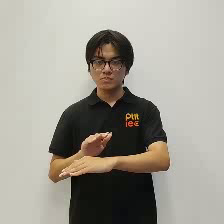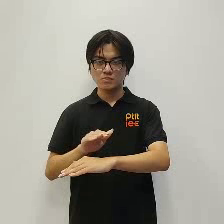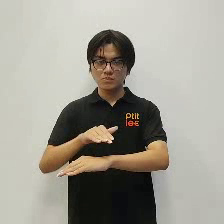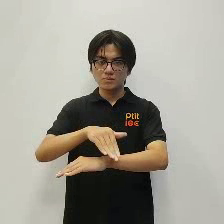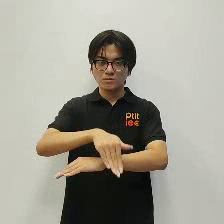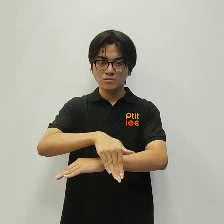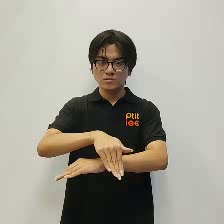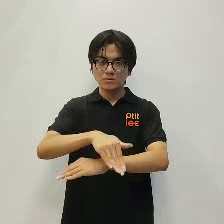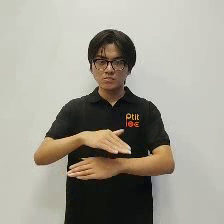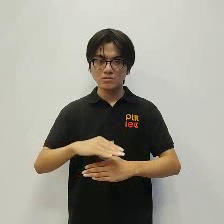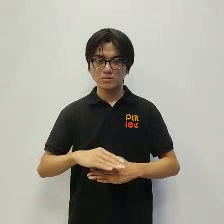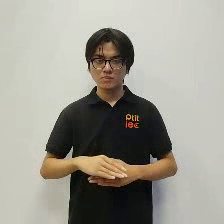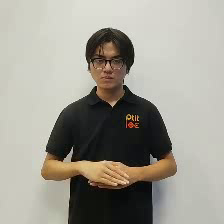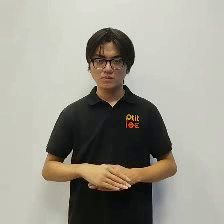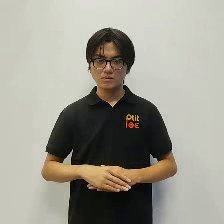Chiều